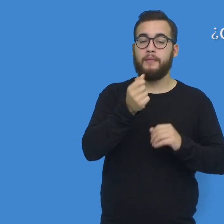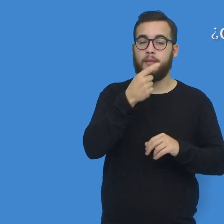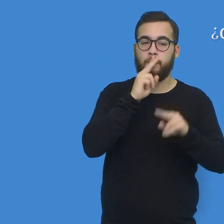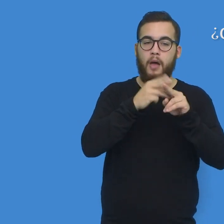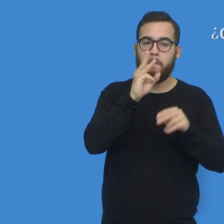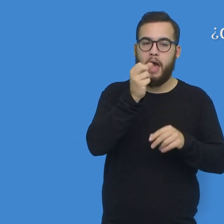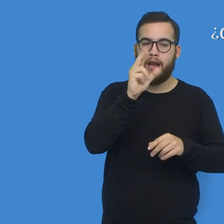nombre